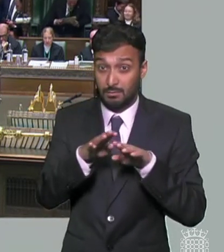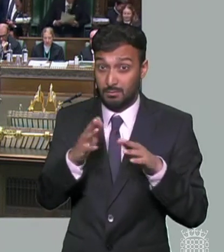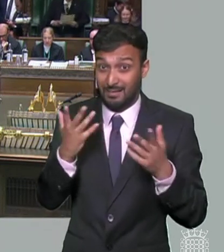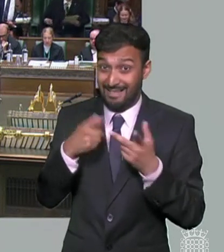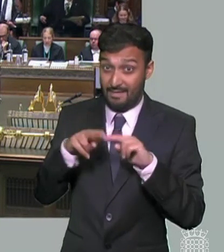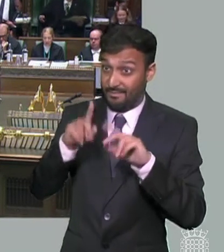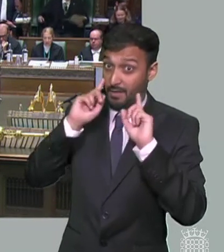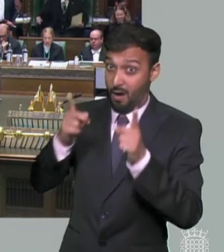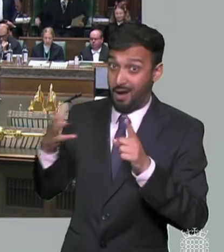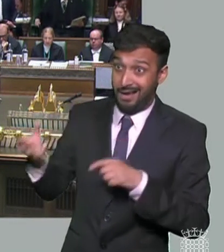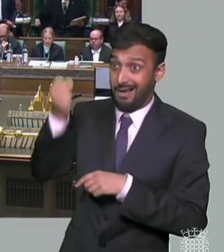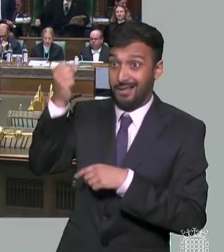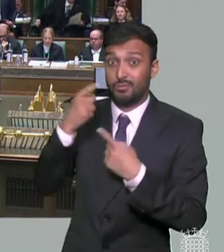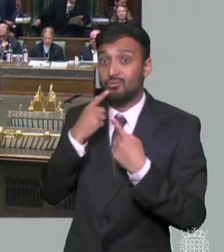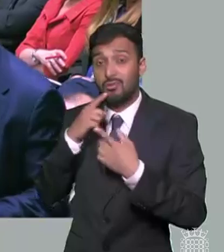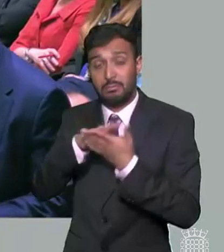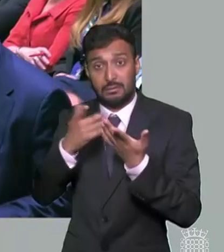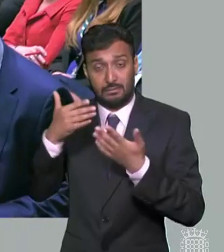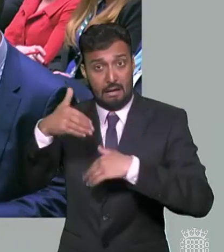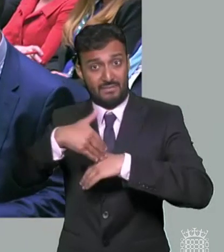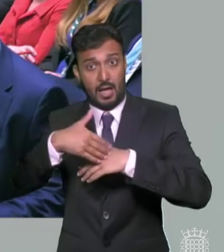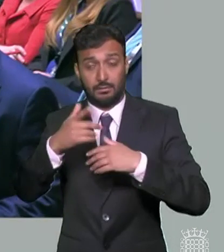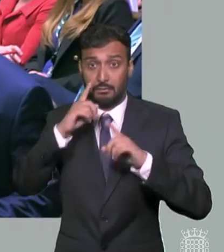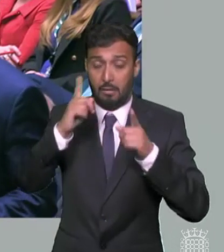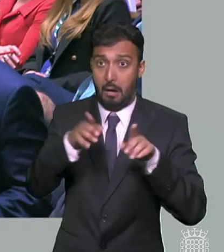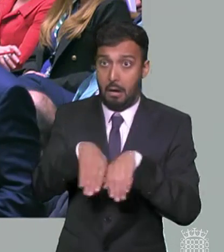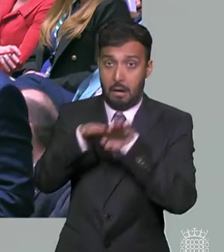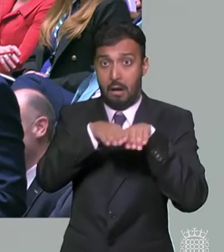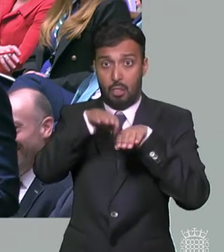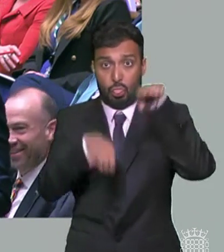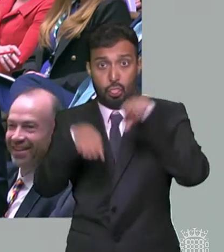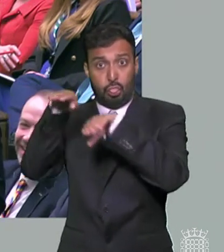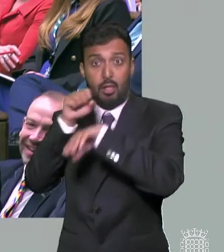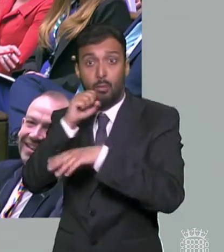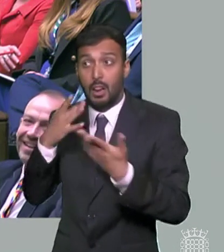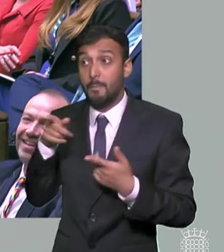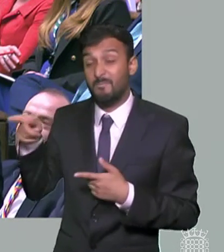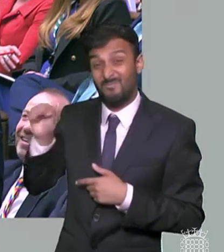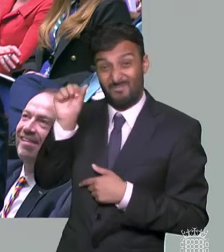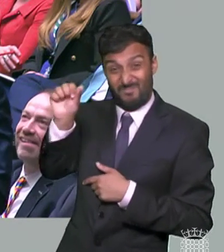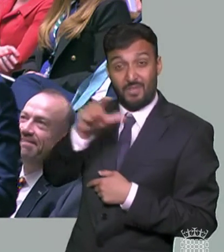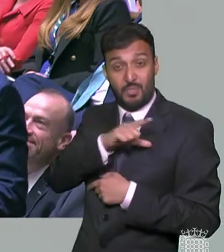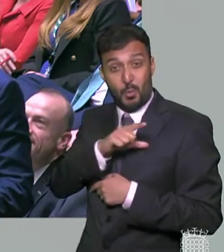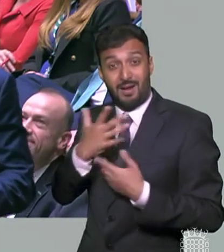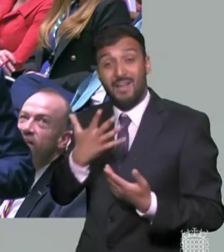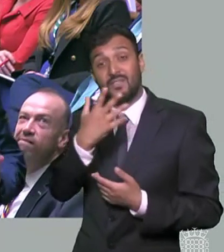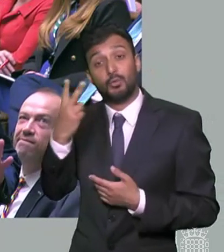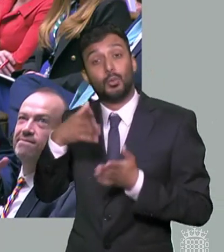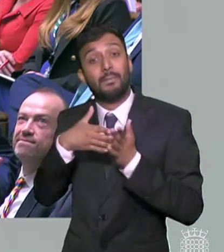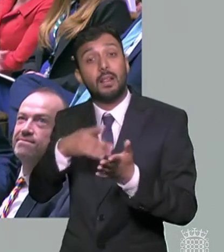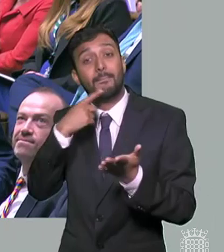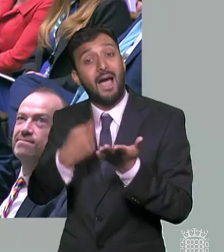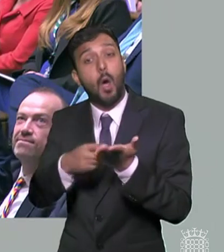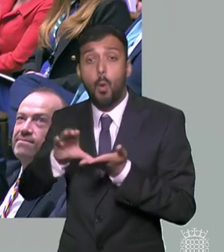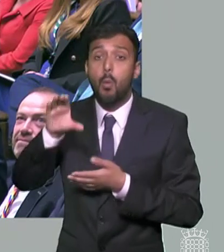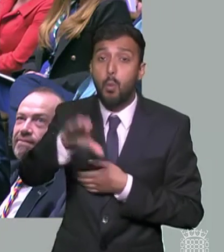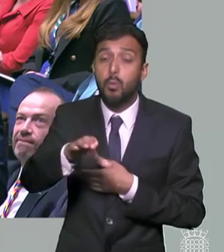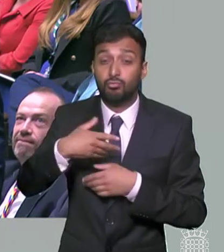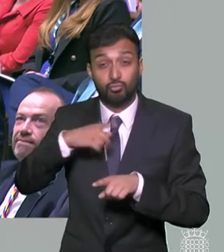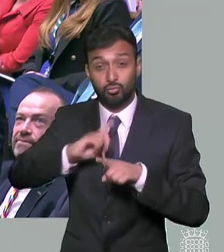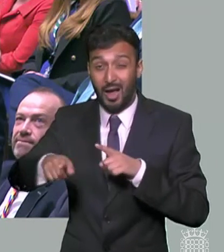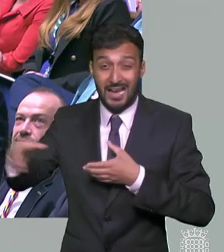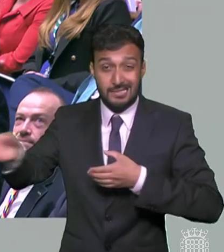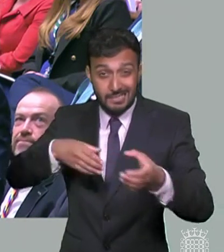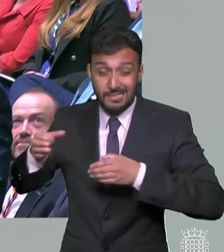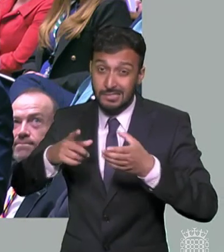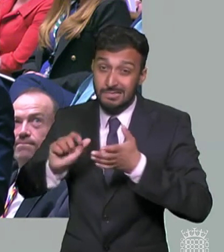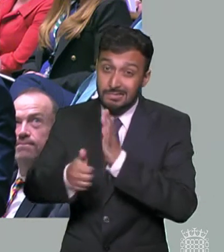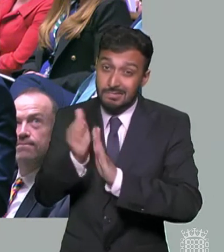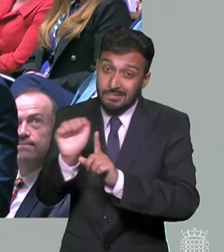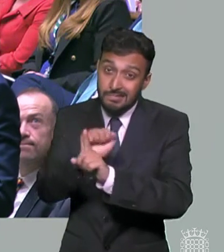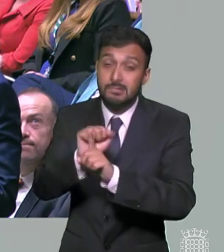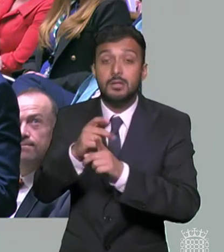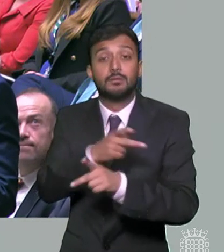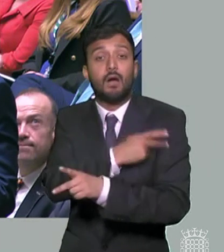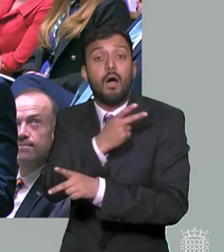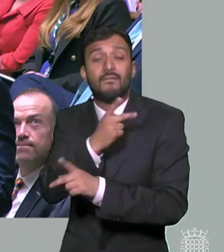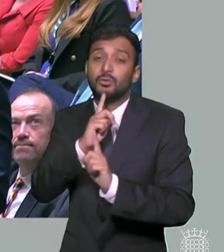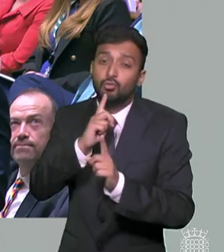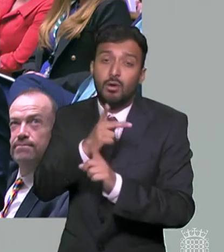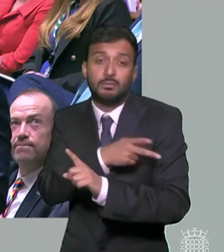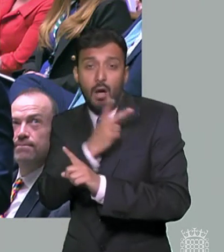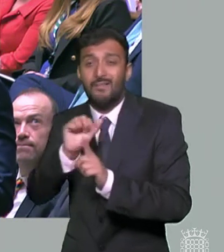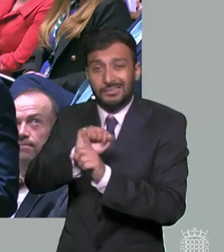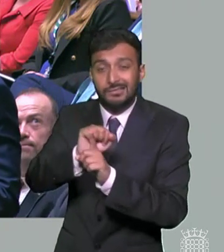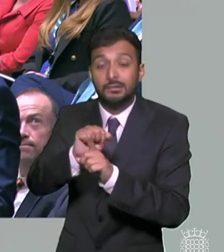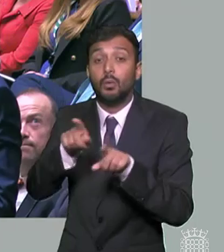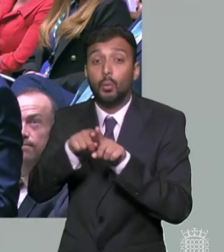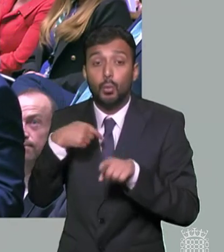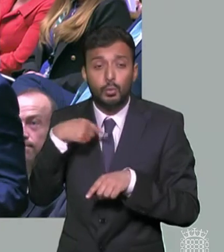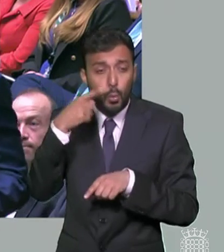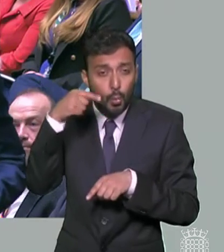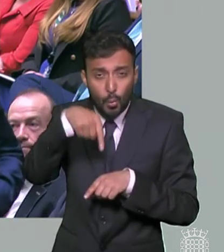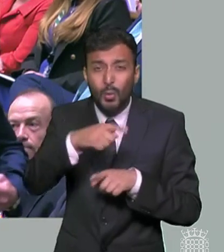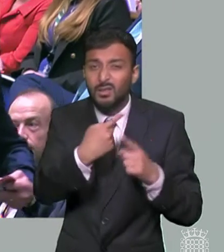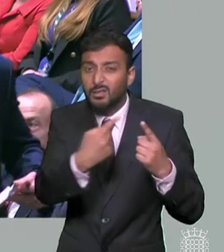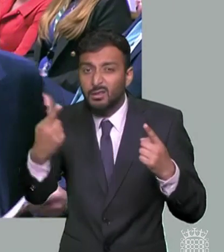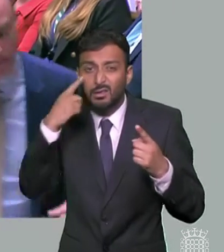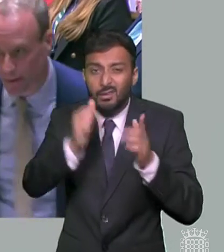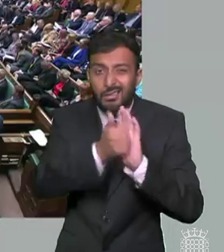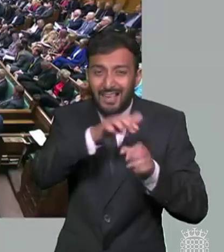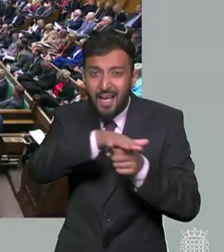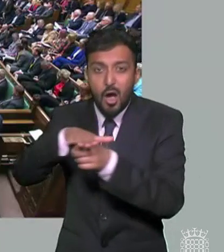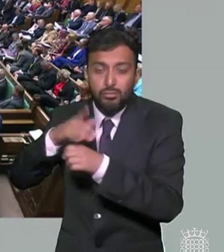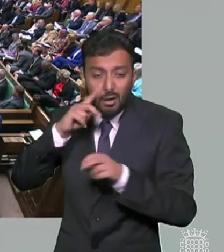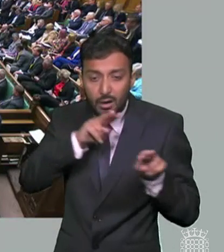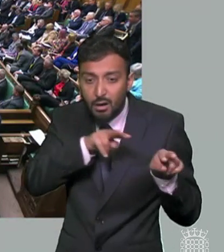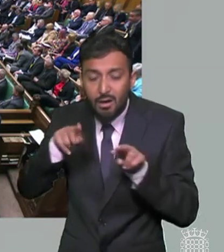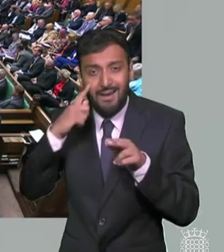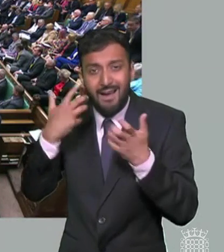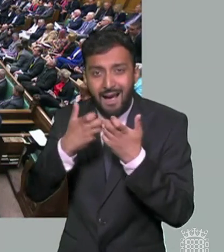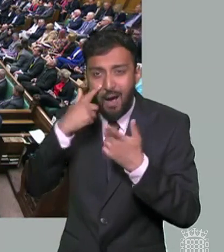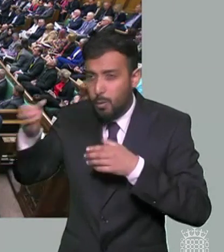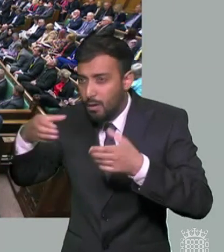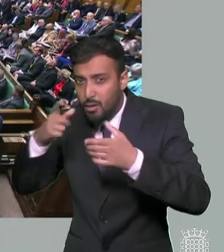My honourable Friend is absolutely right, which is why we are investing nearly £52 million to support the sector in recruiting and retaining excellent staff, and in particular looking at and focusing on the experience and skills that we often find in industry, to train the next generation of technical experts.